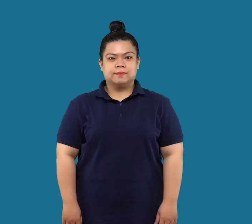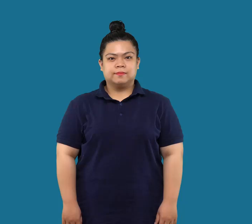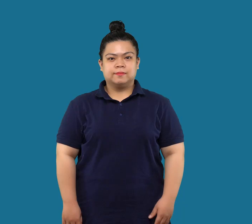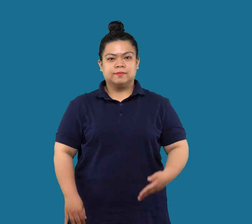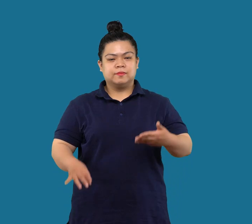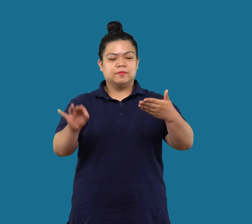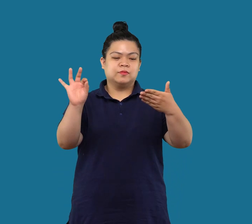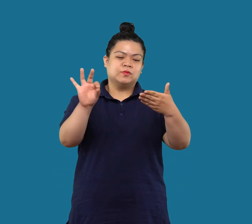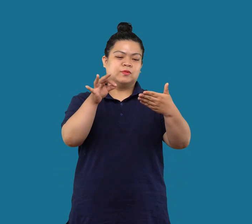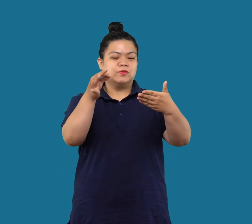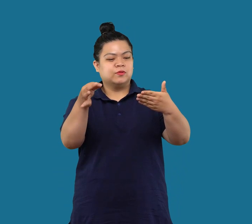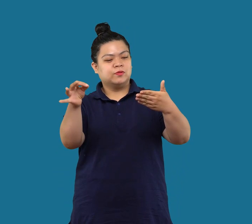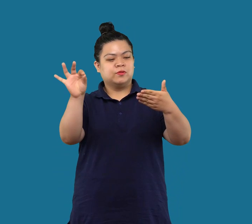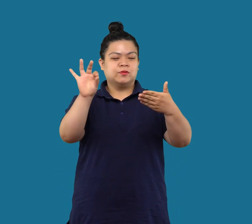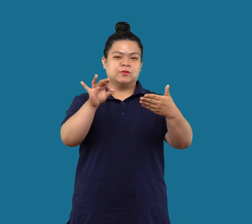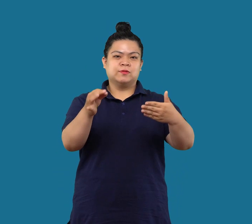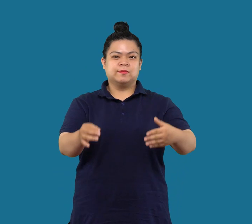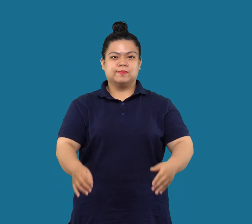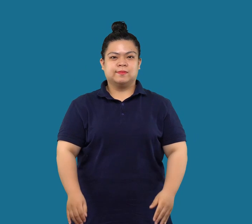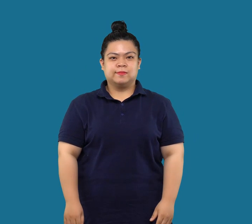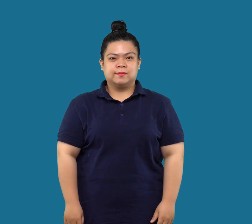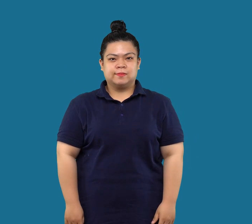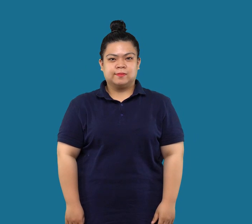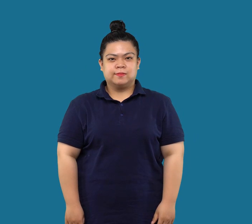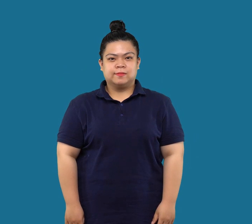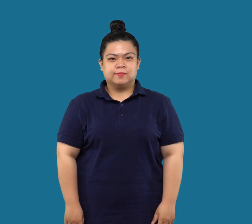nghệ sĩ